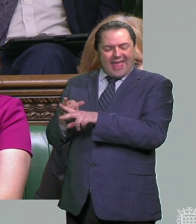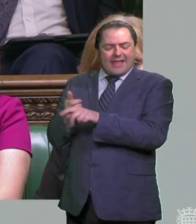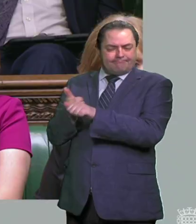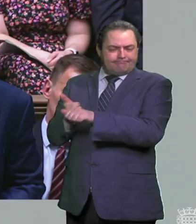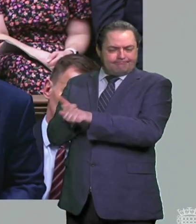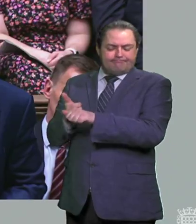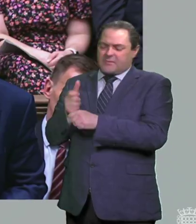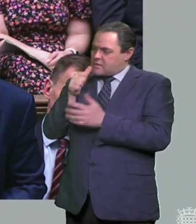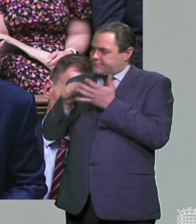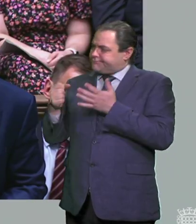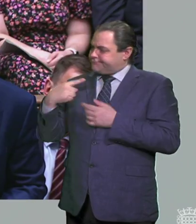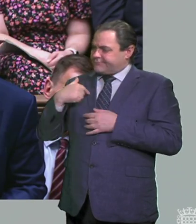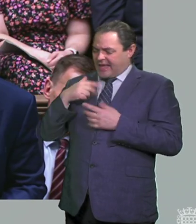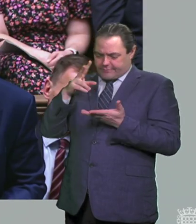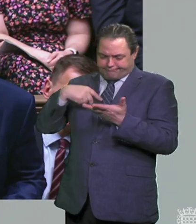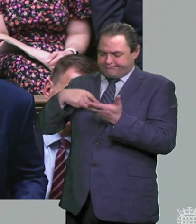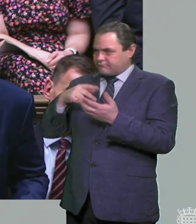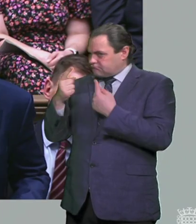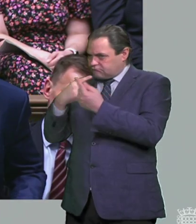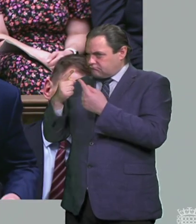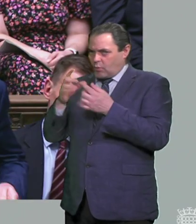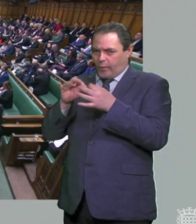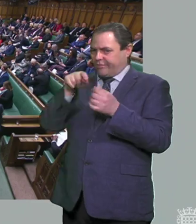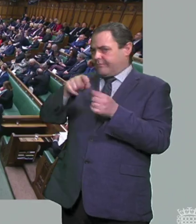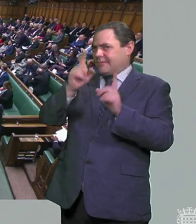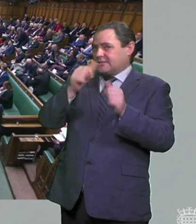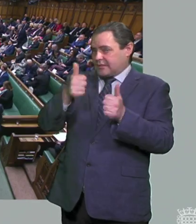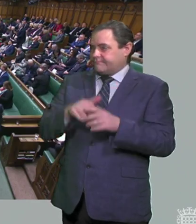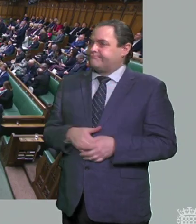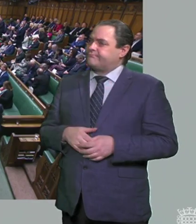As I say, if she writes to me, I am sure we can arrange for a meeting with the relevant Minister.